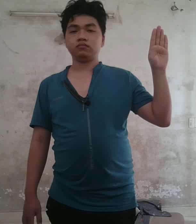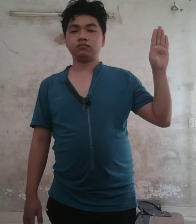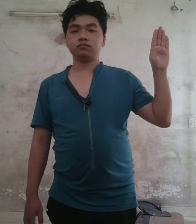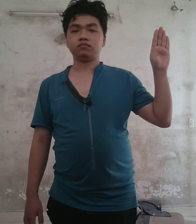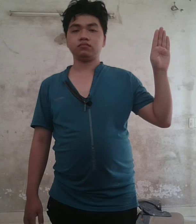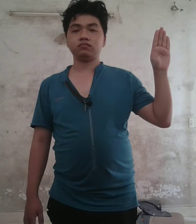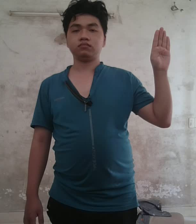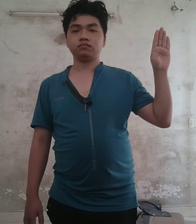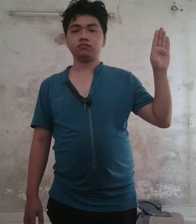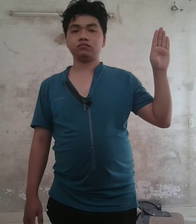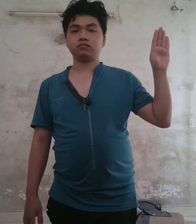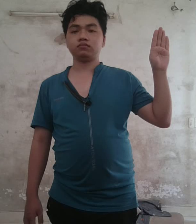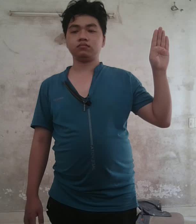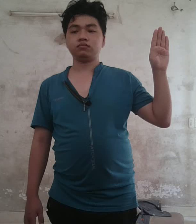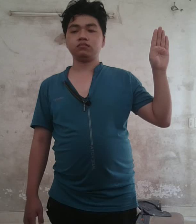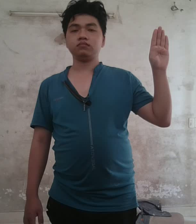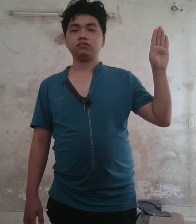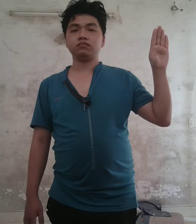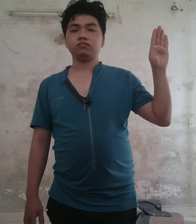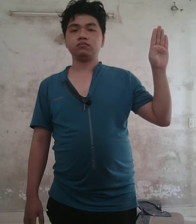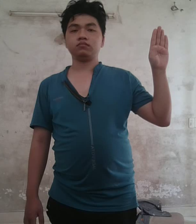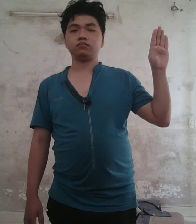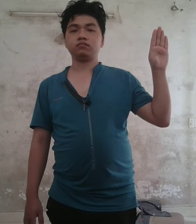b